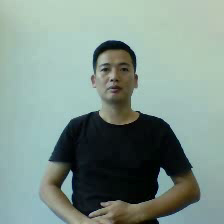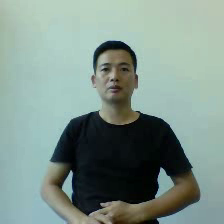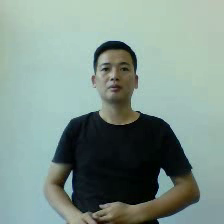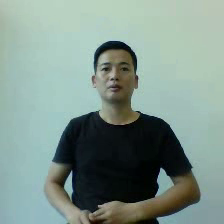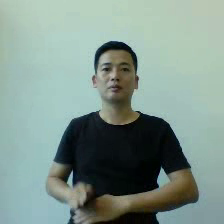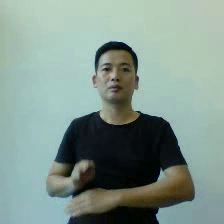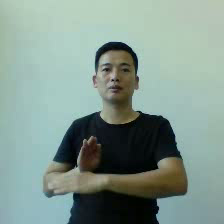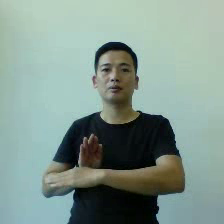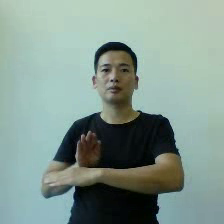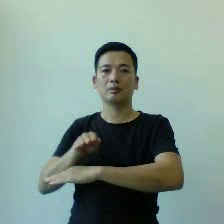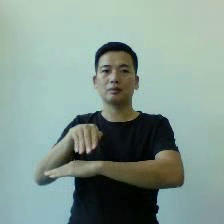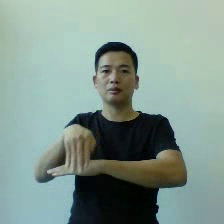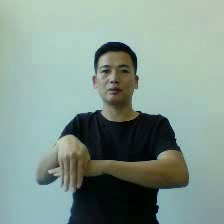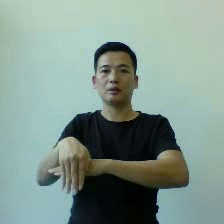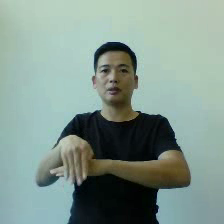Chiều